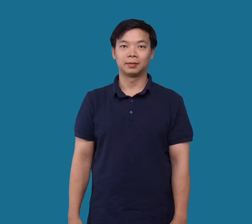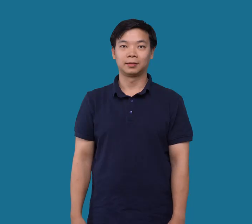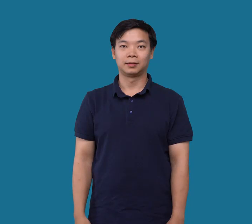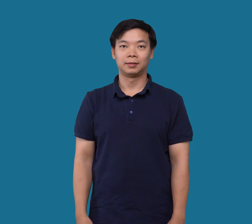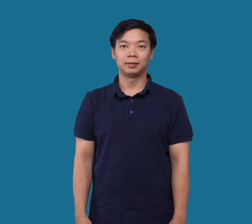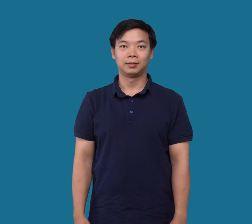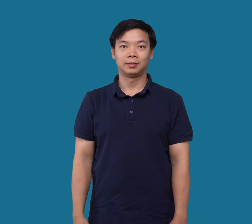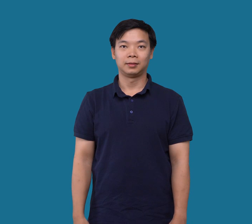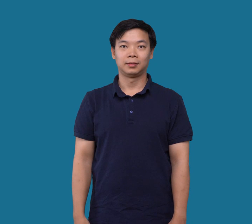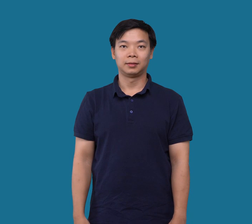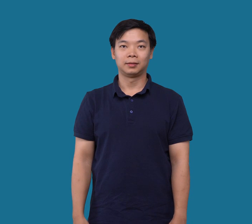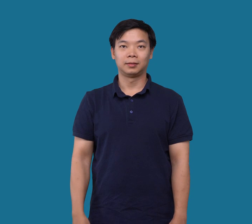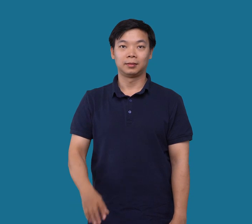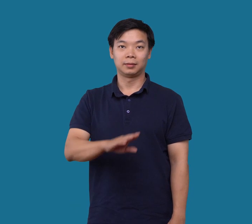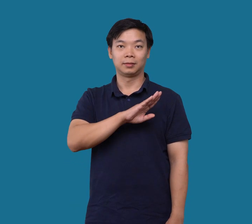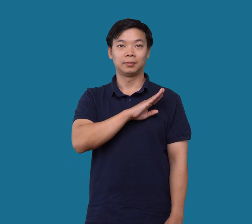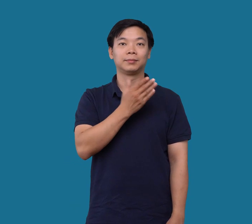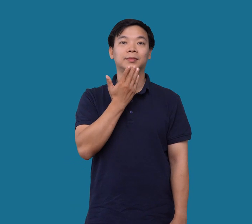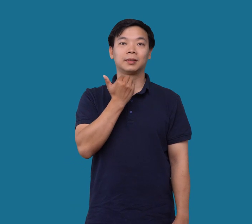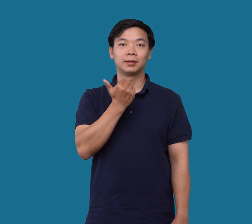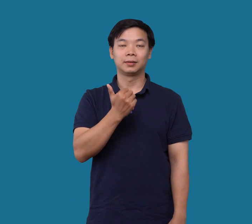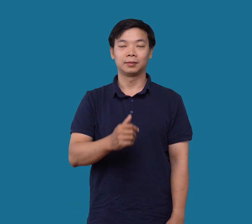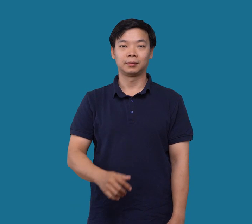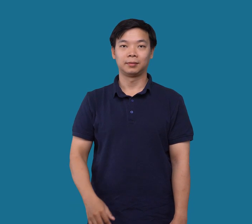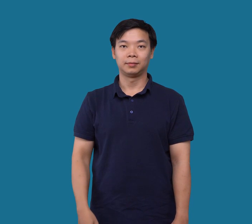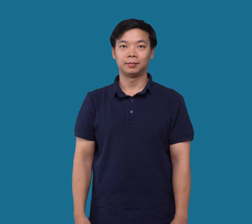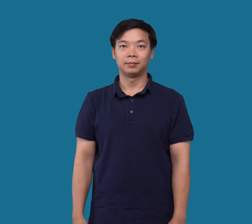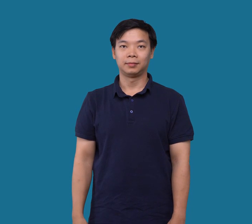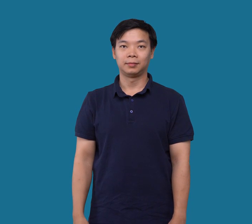em trai